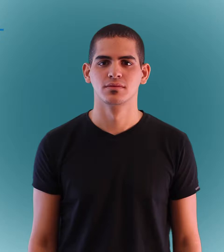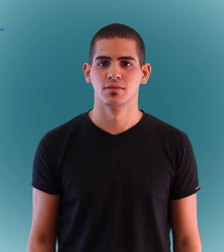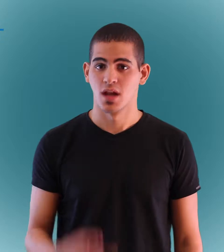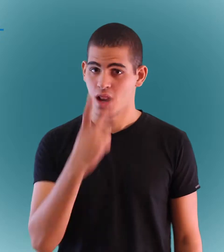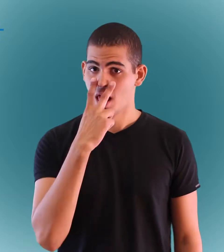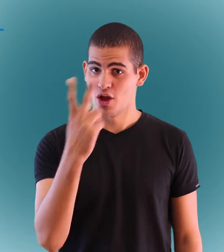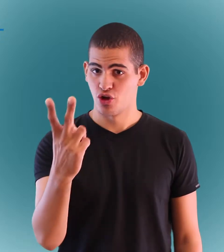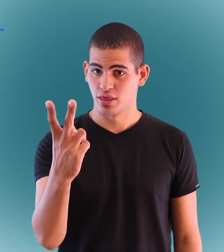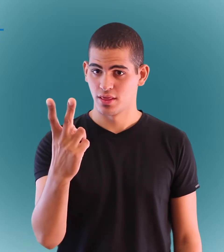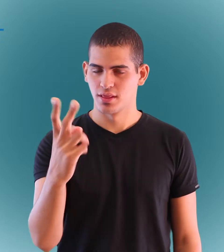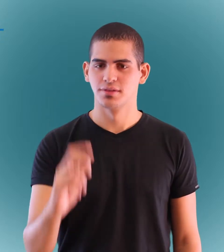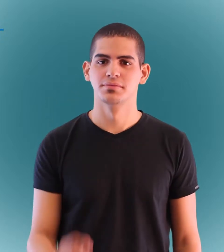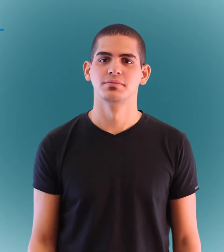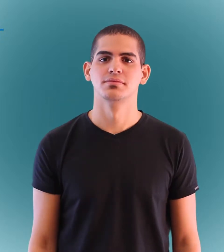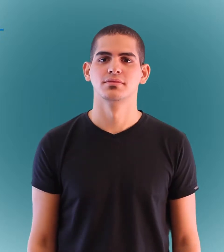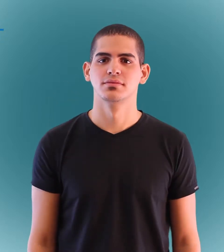לראות